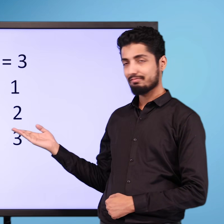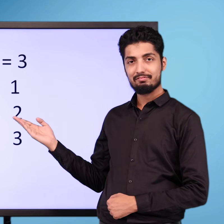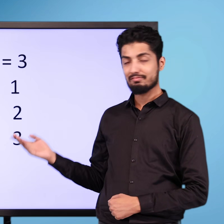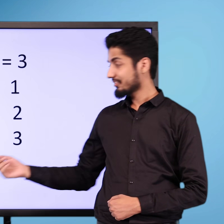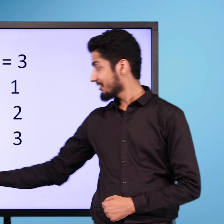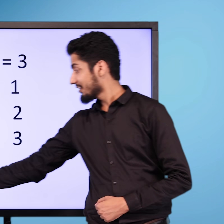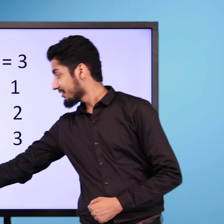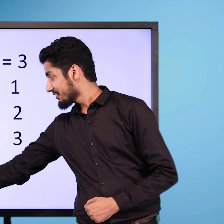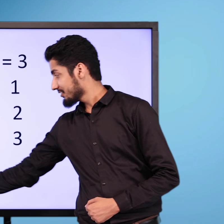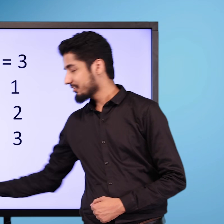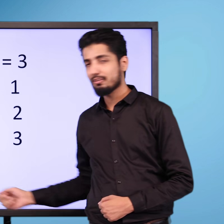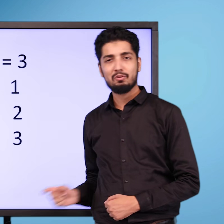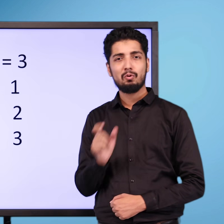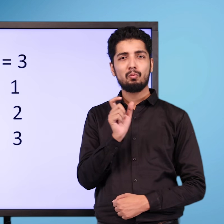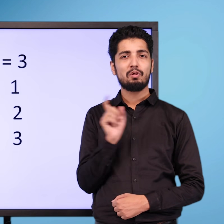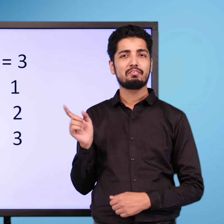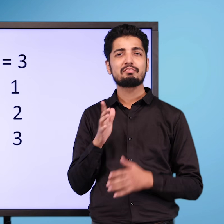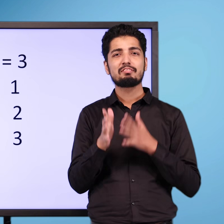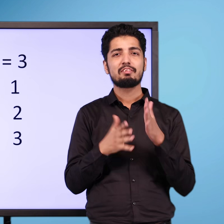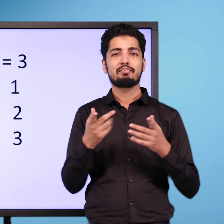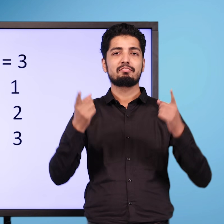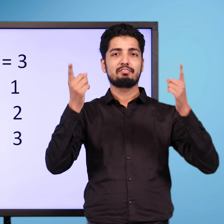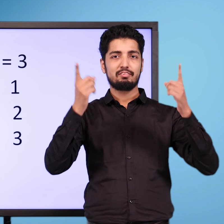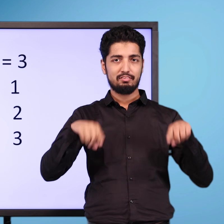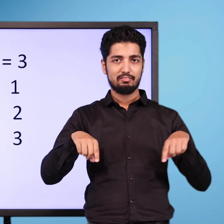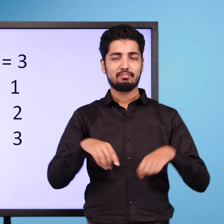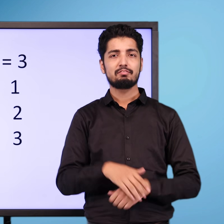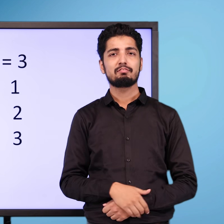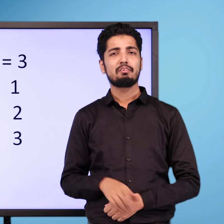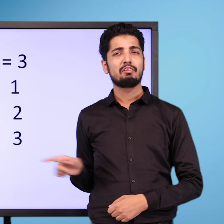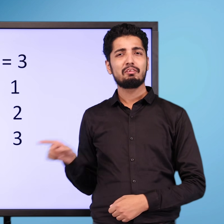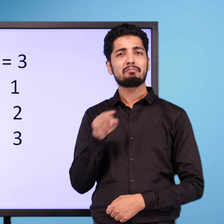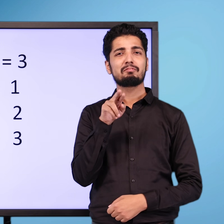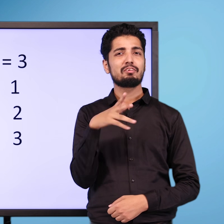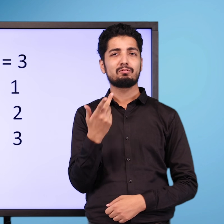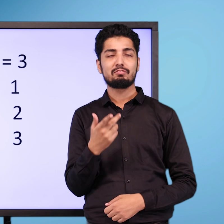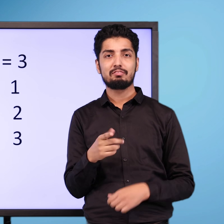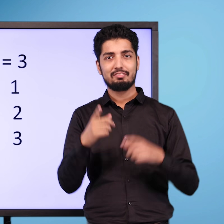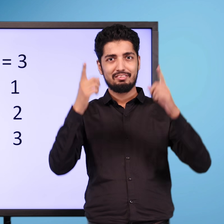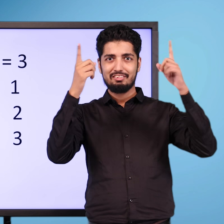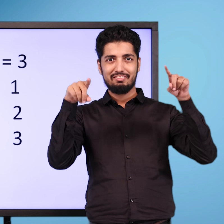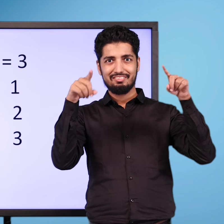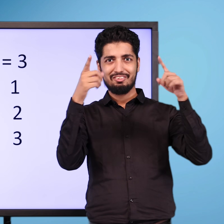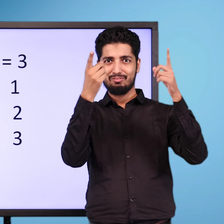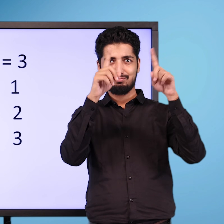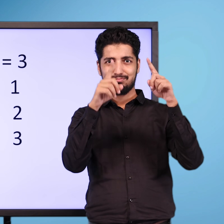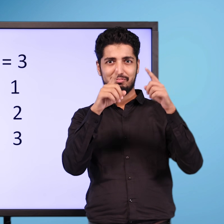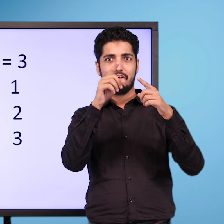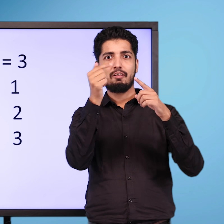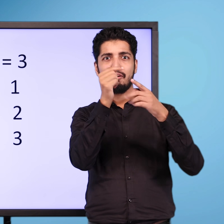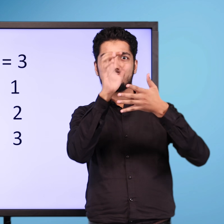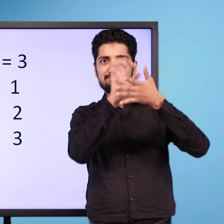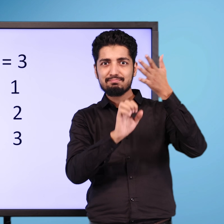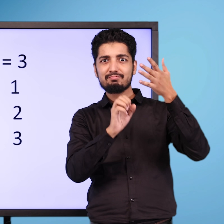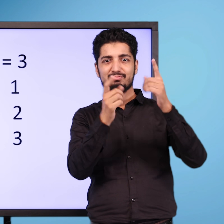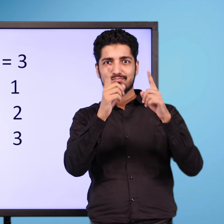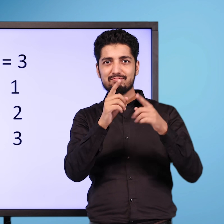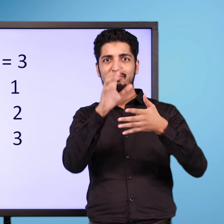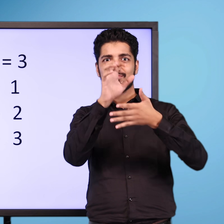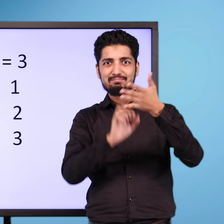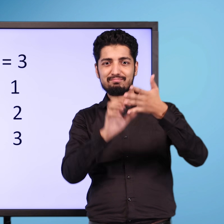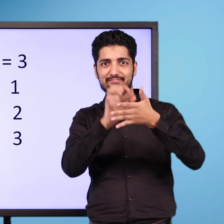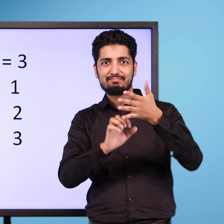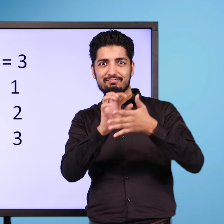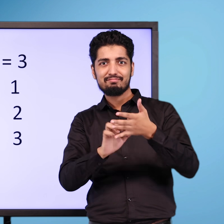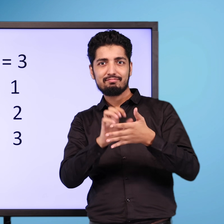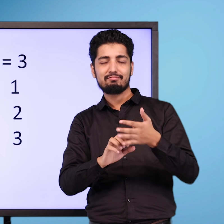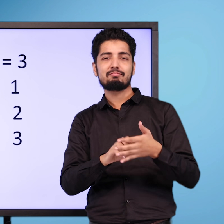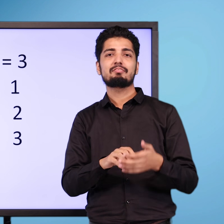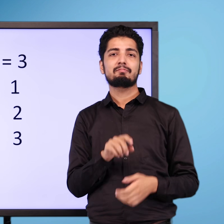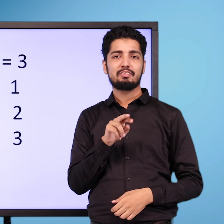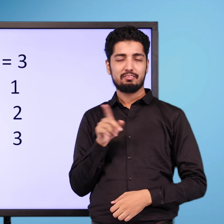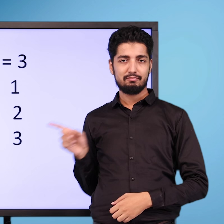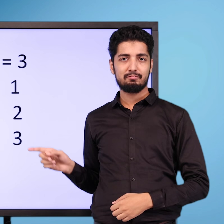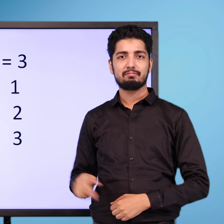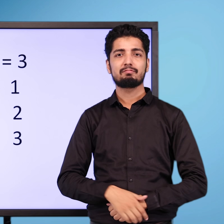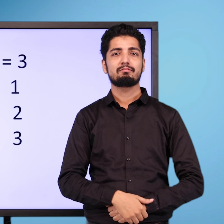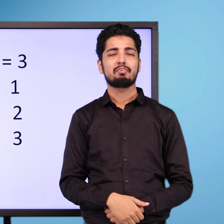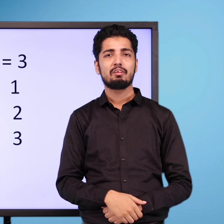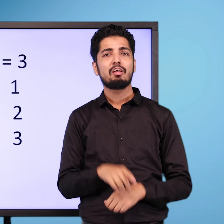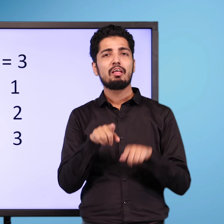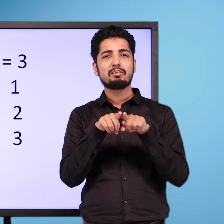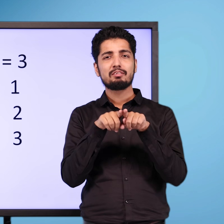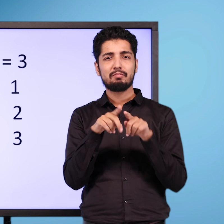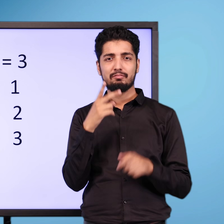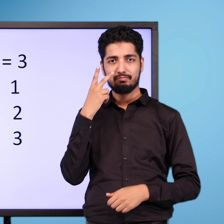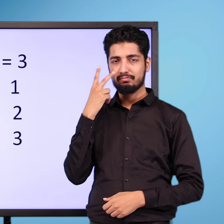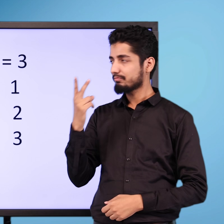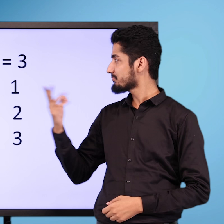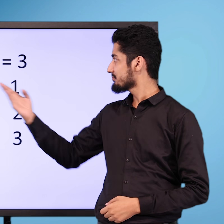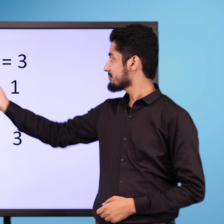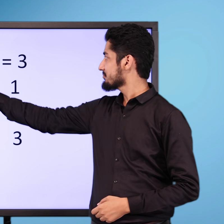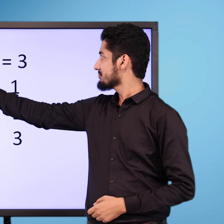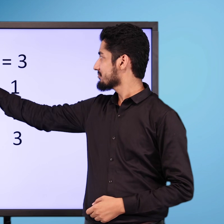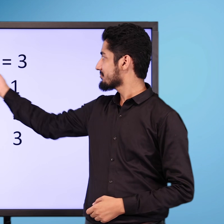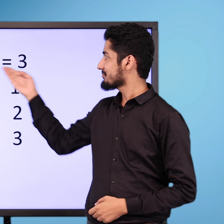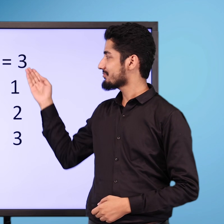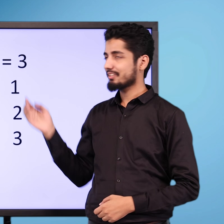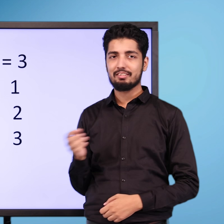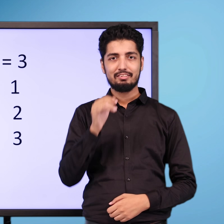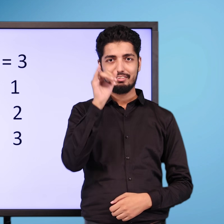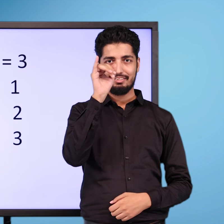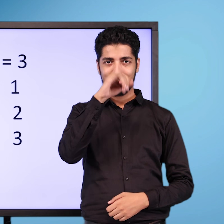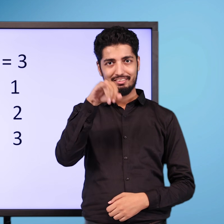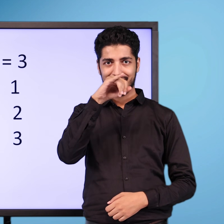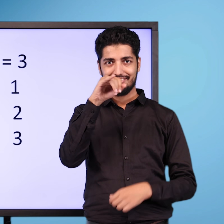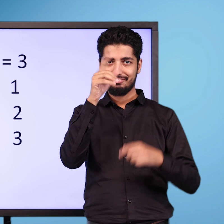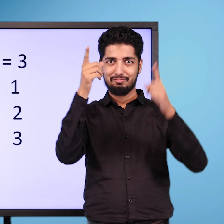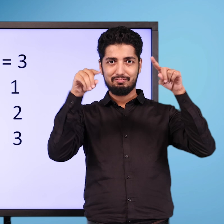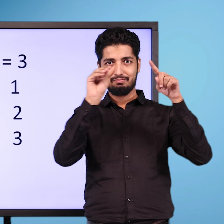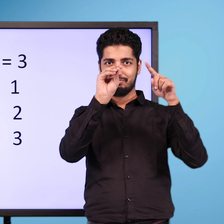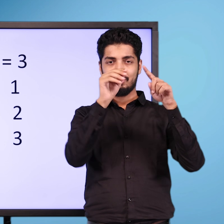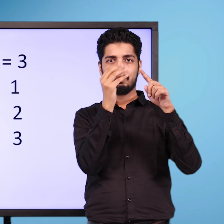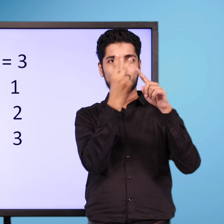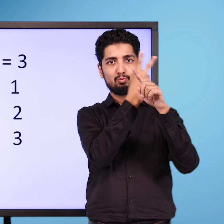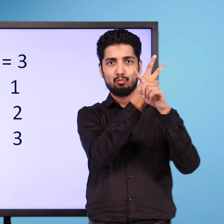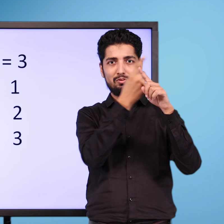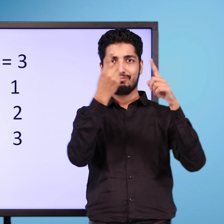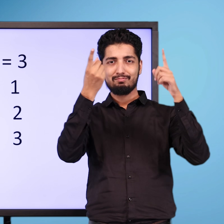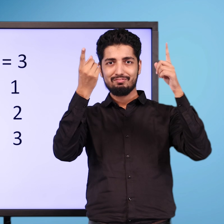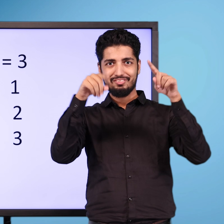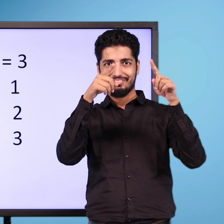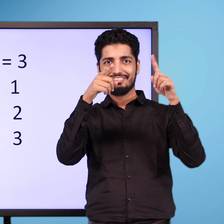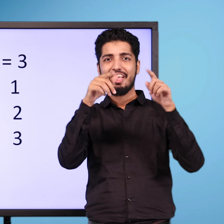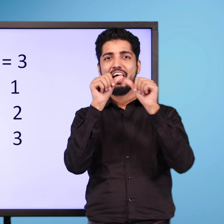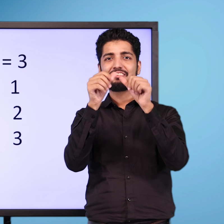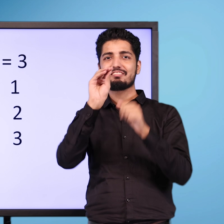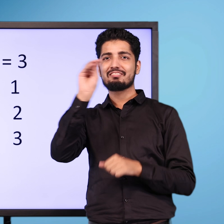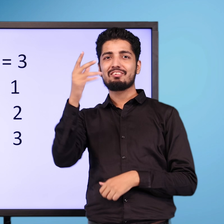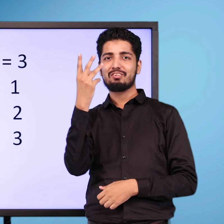These signs mean division. Division is a mathematical operation of repeated subtraction. For example, to divide 6 by 2, 2 is subtracted repeatedly from 6